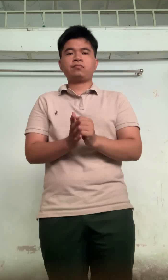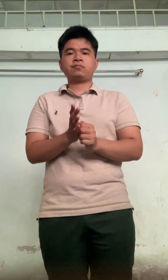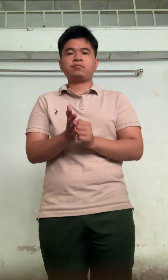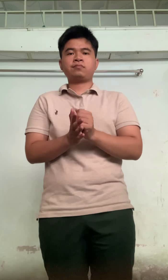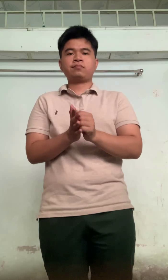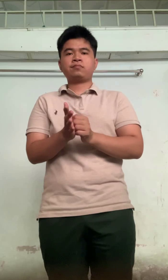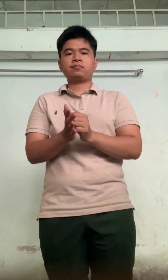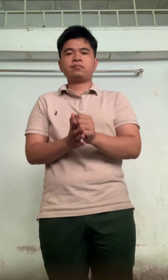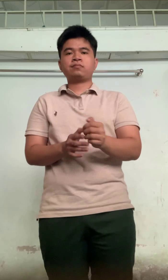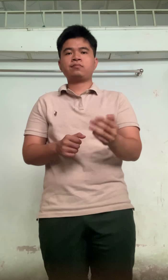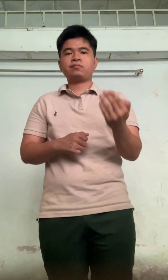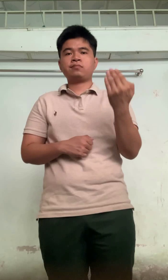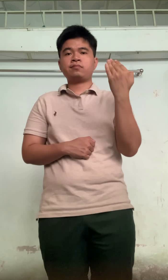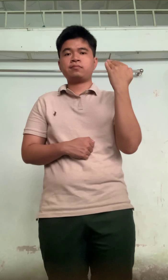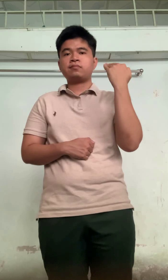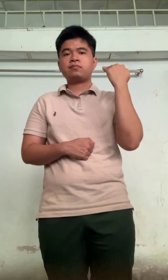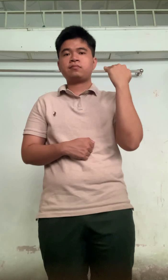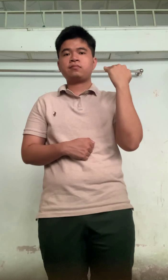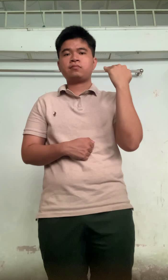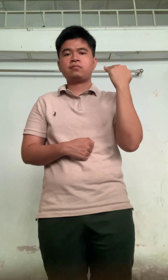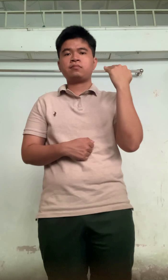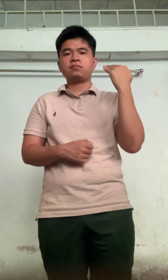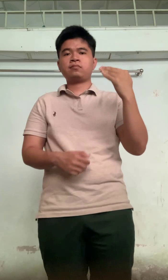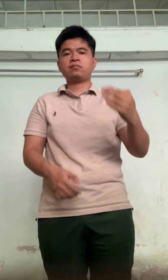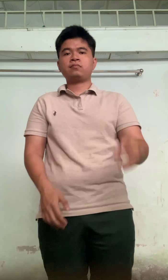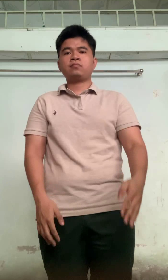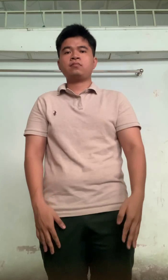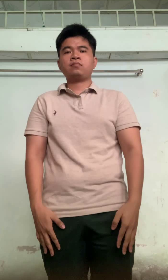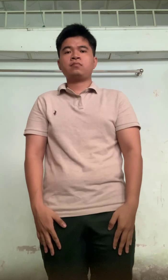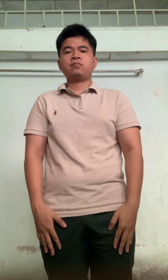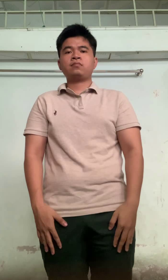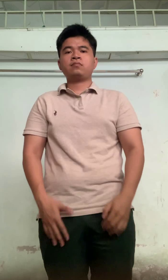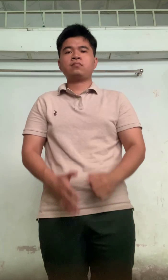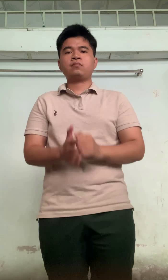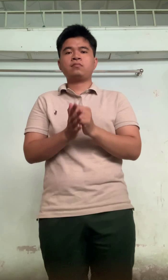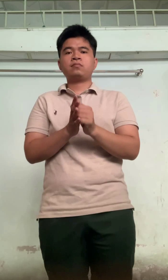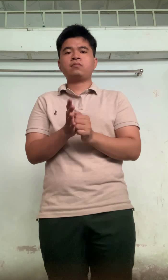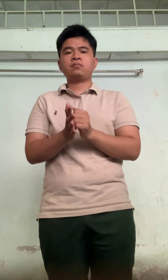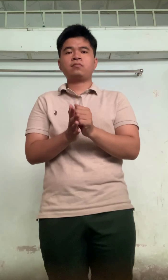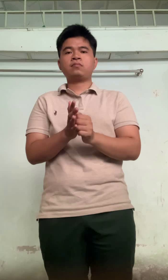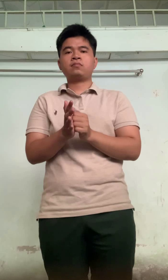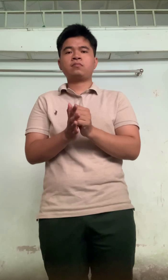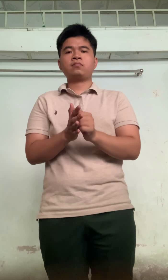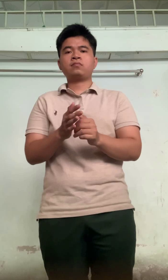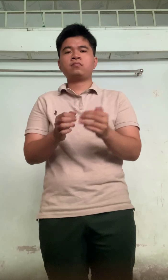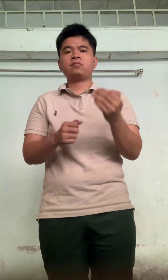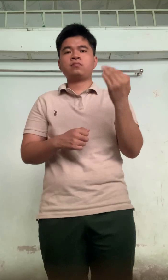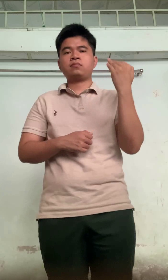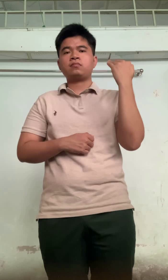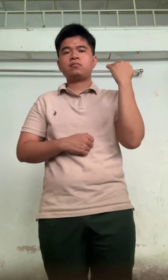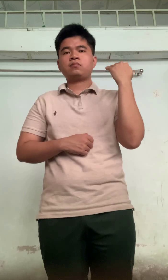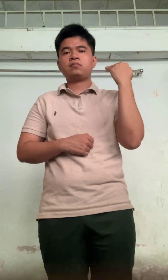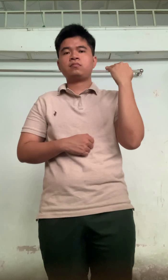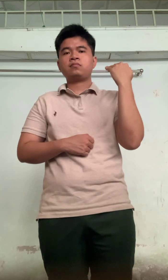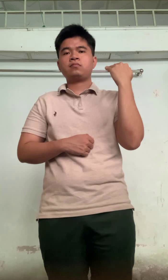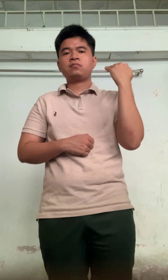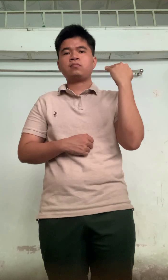thang truoc